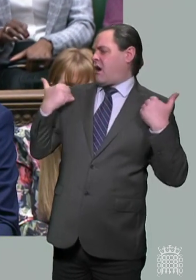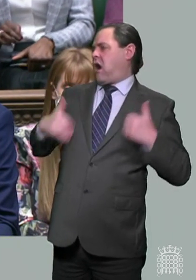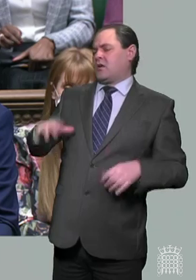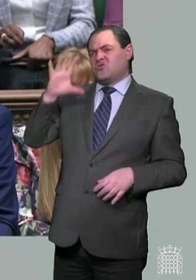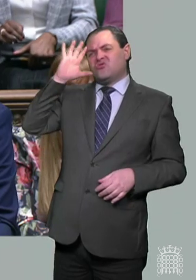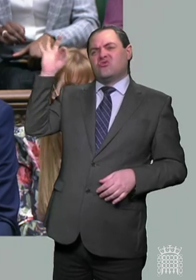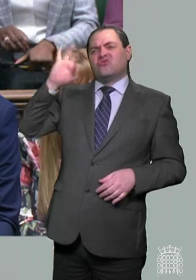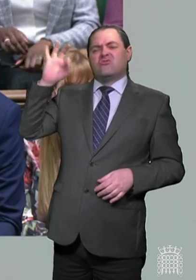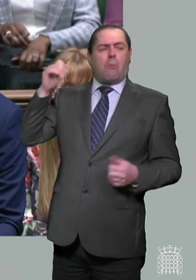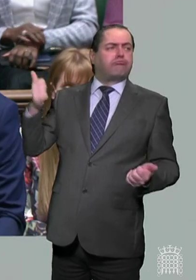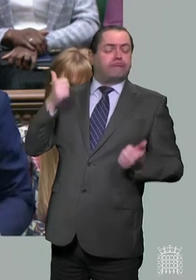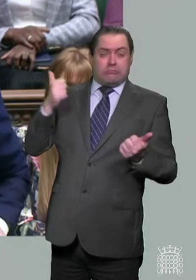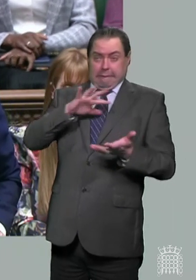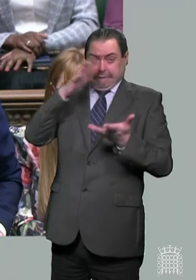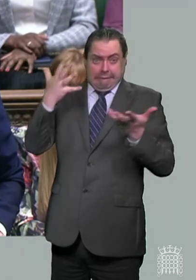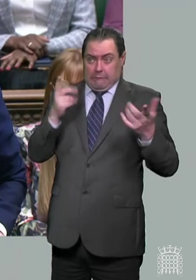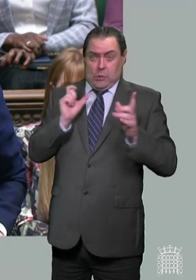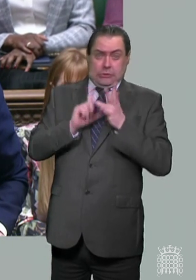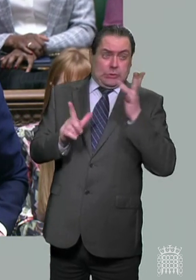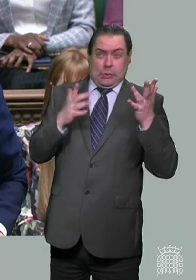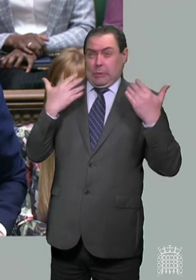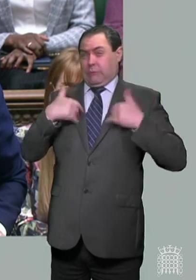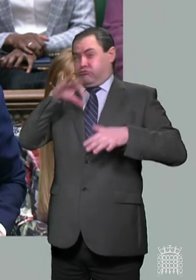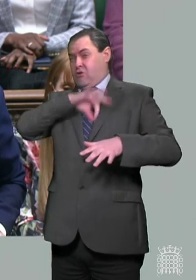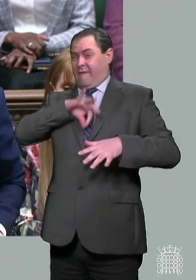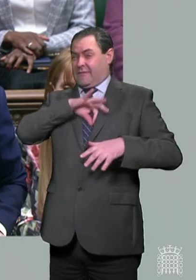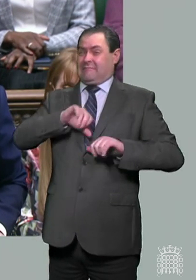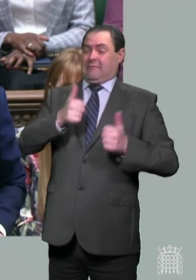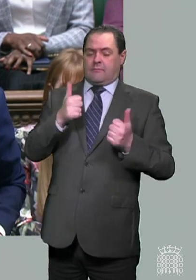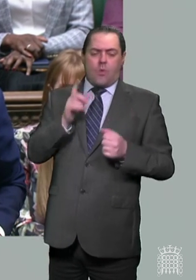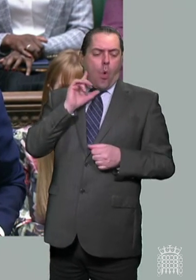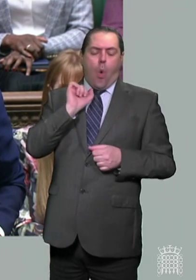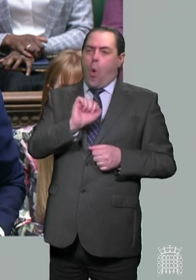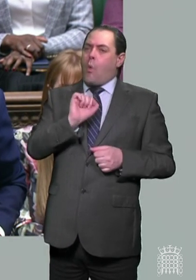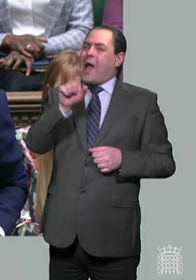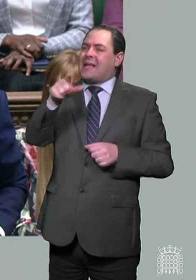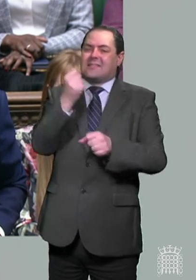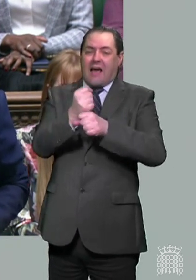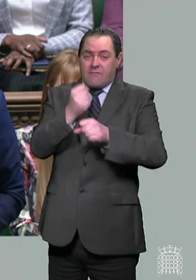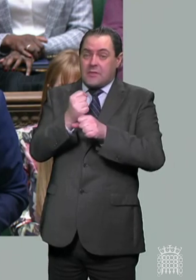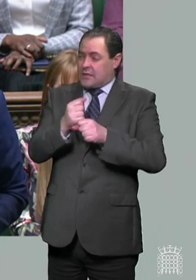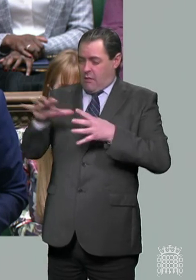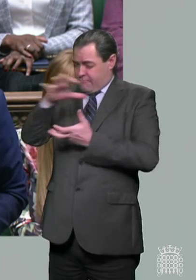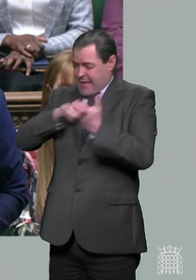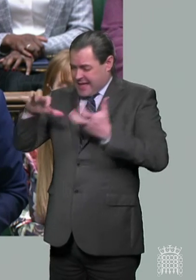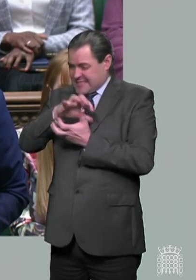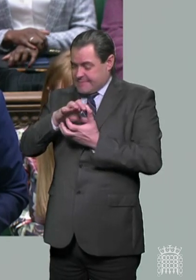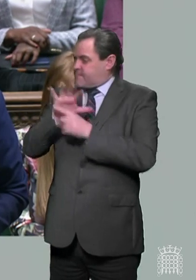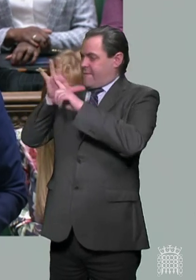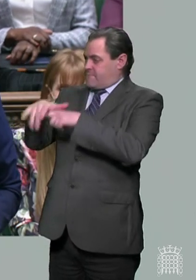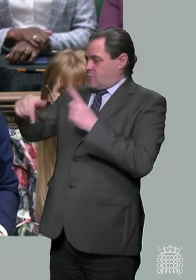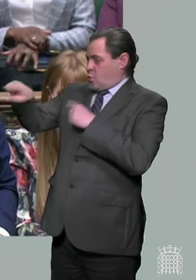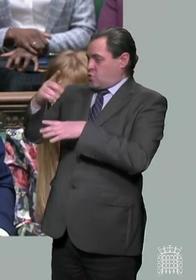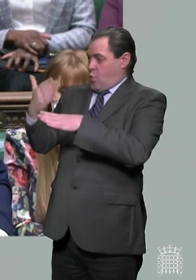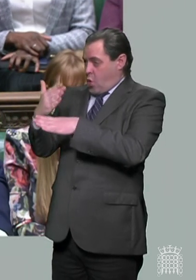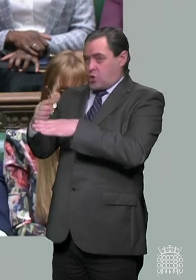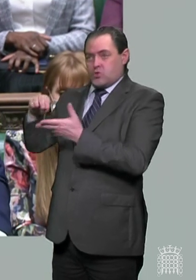It is the same old story with this Government: get in a mess, protect their mates and ask working people to pick up the bill.